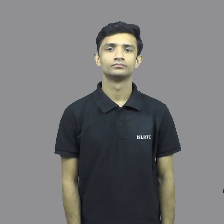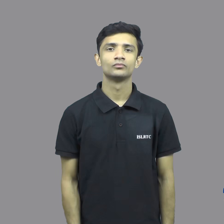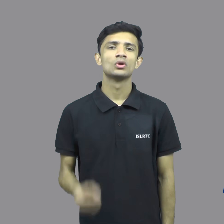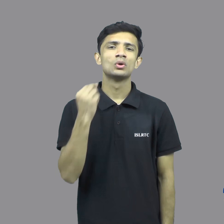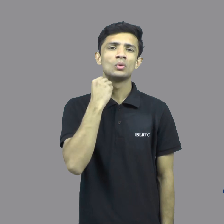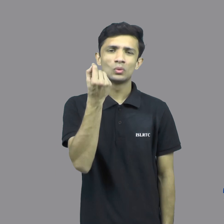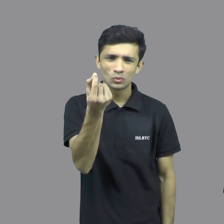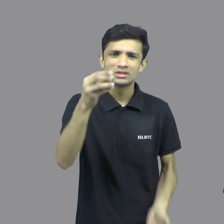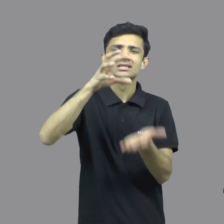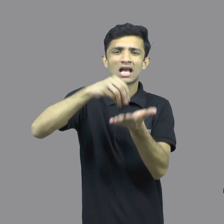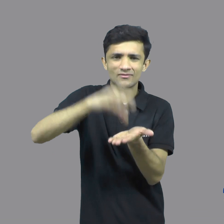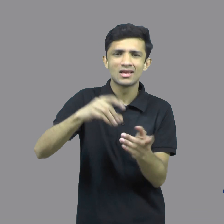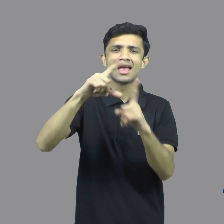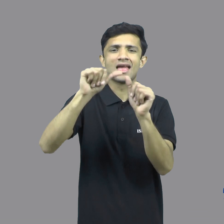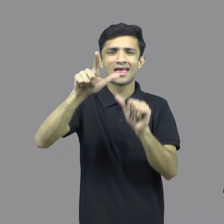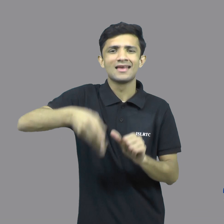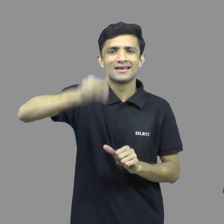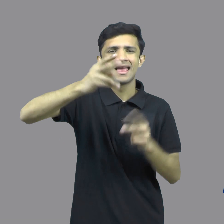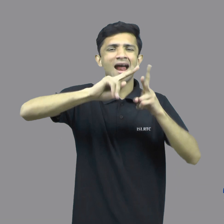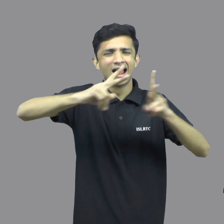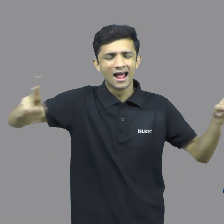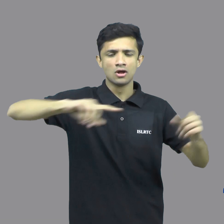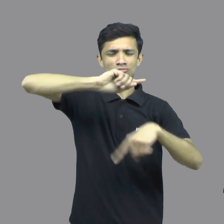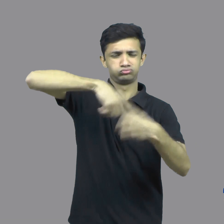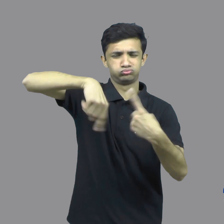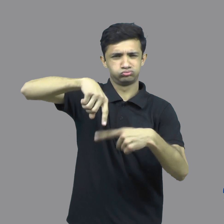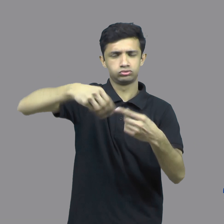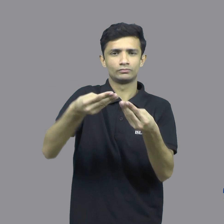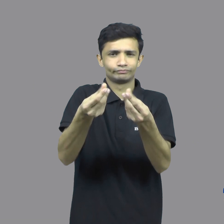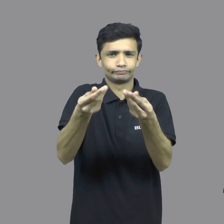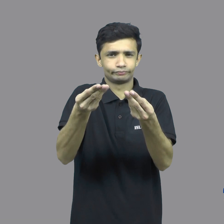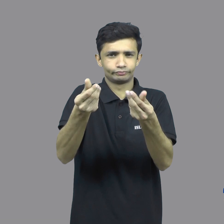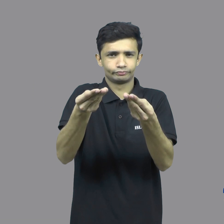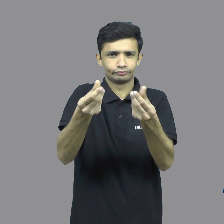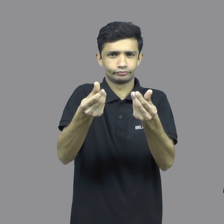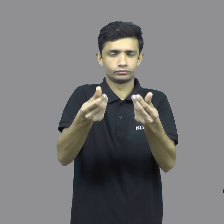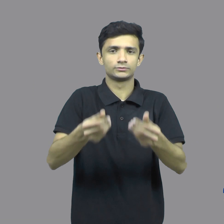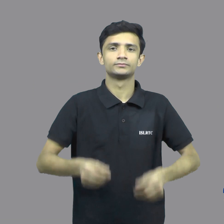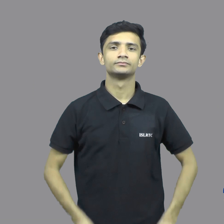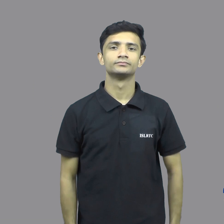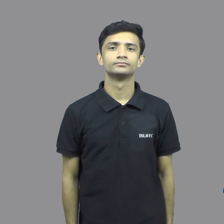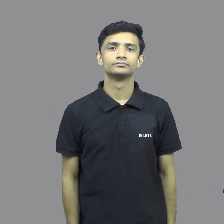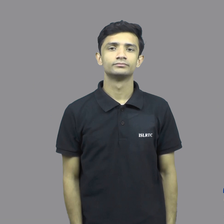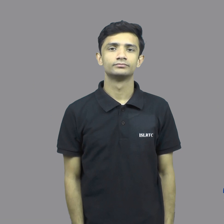Flour